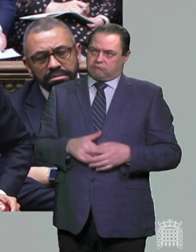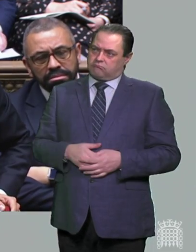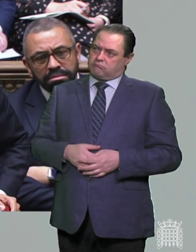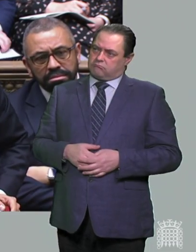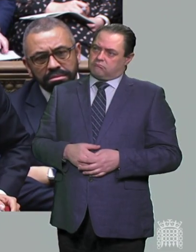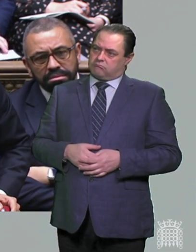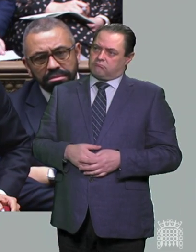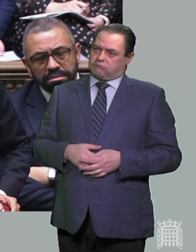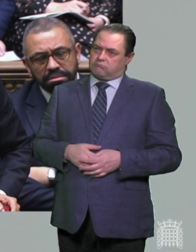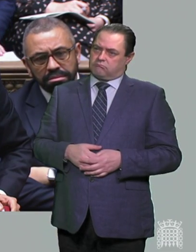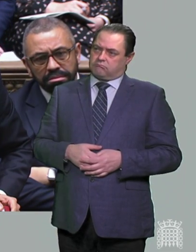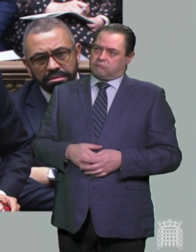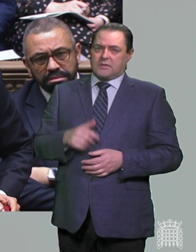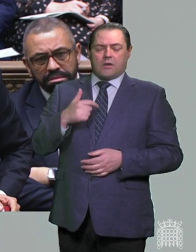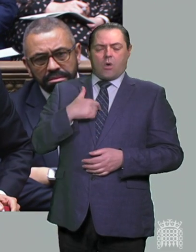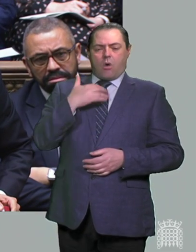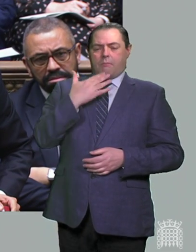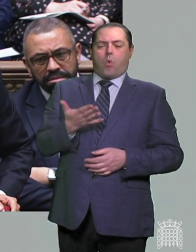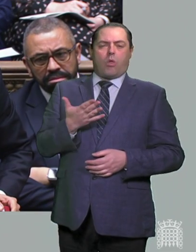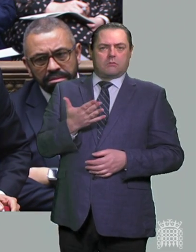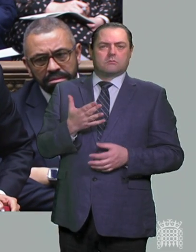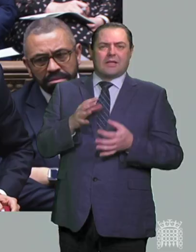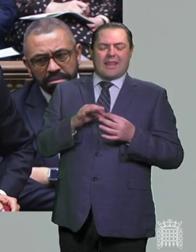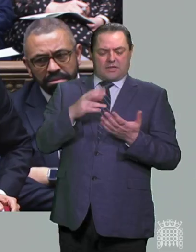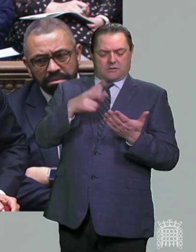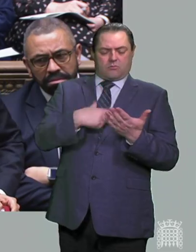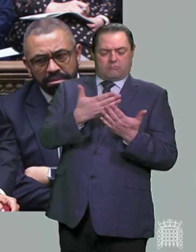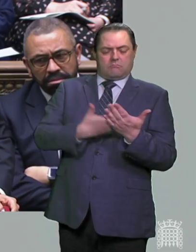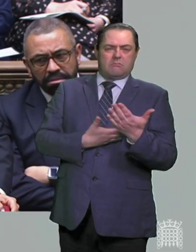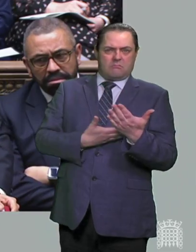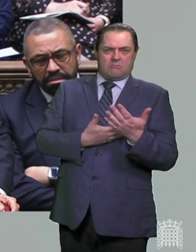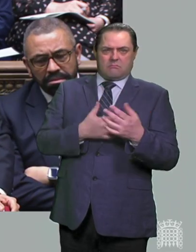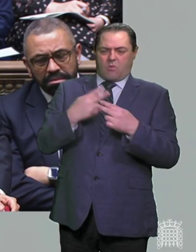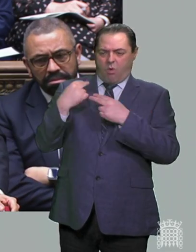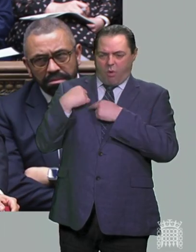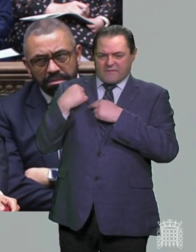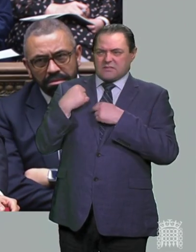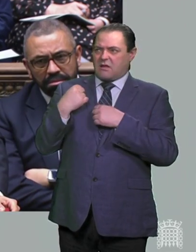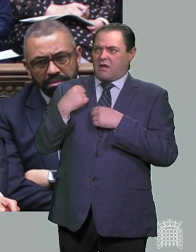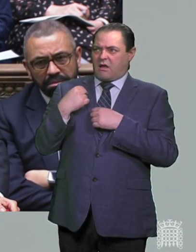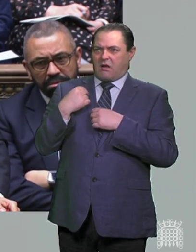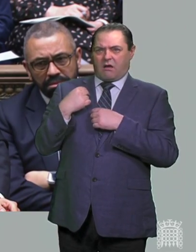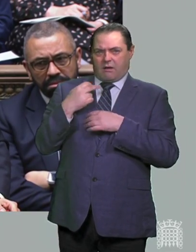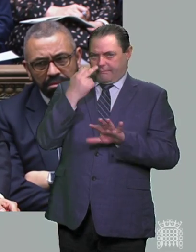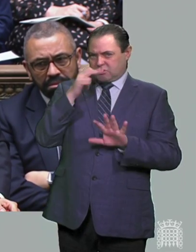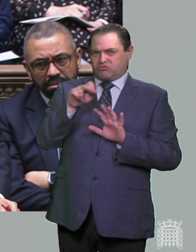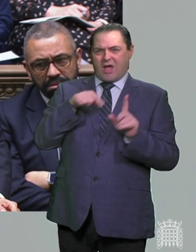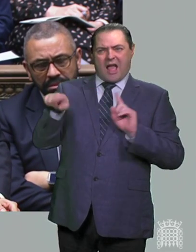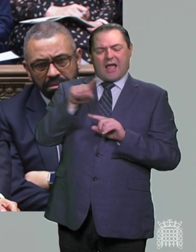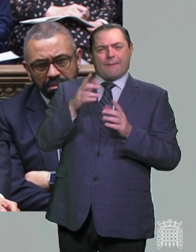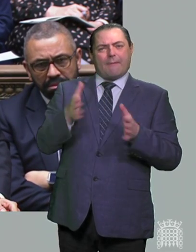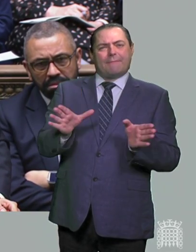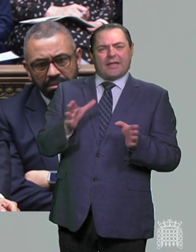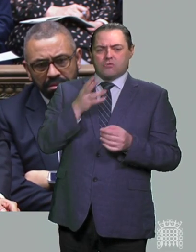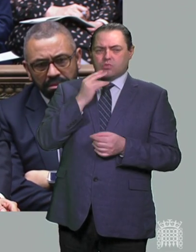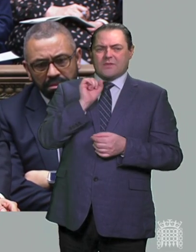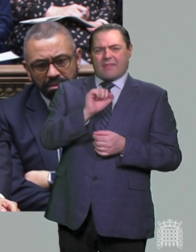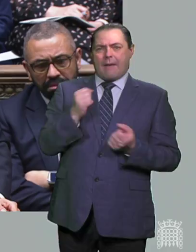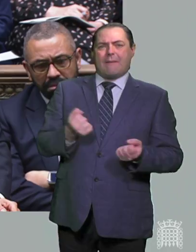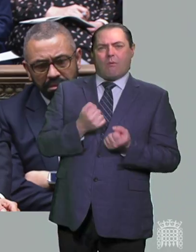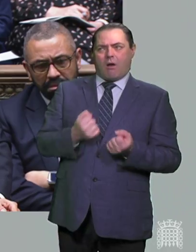I was appalled to read the descriptions of the abhorrent cases of officers who have betrayed the public’s trust and abused their powers.